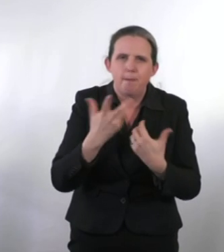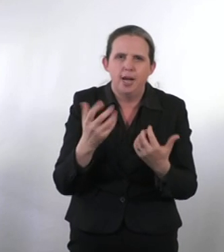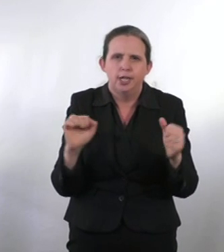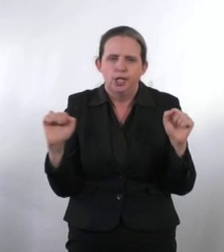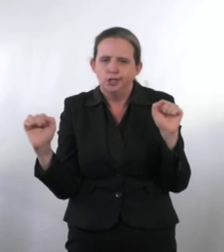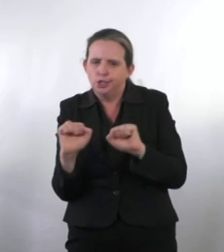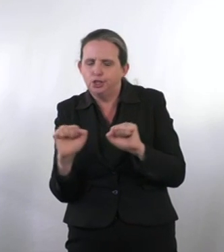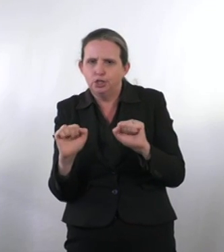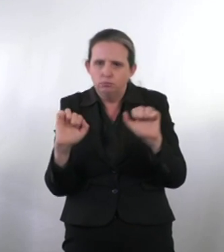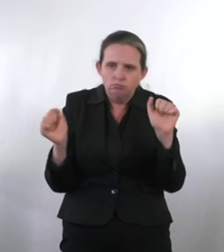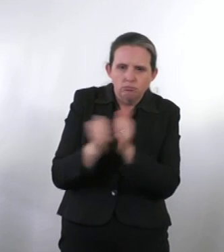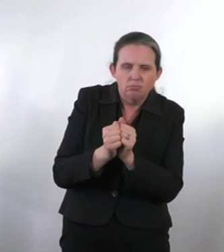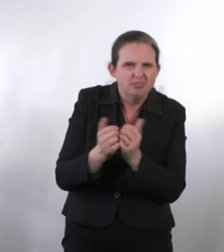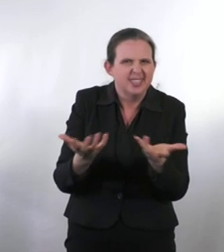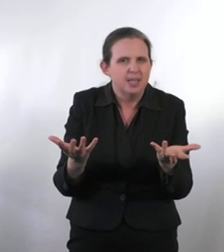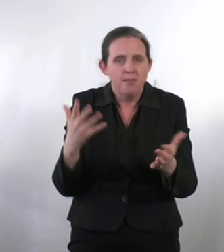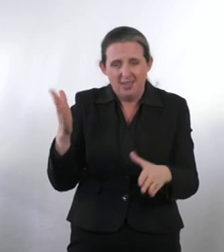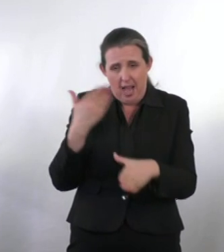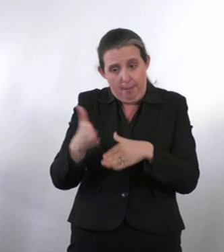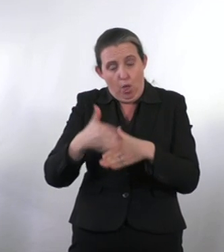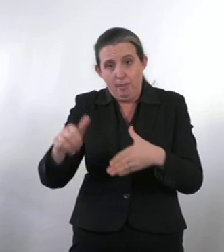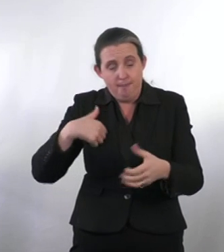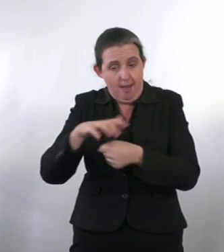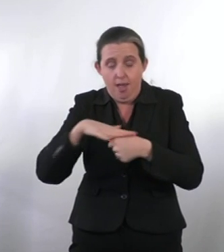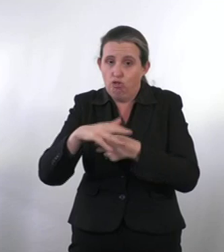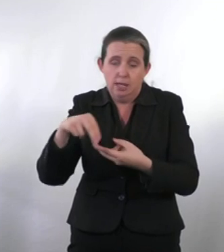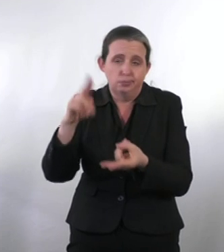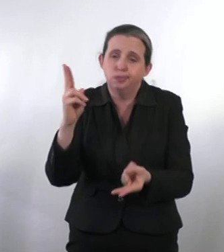Unemployment in York is soaring. We need this investment now.